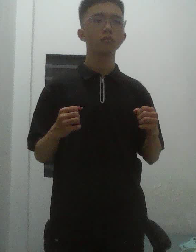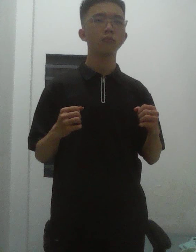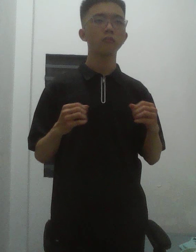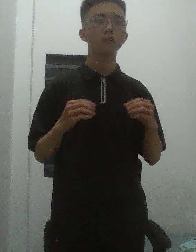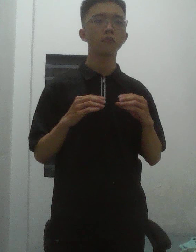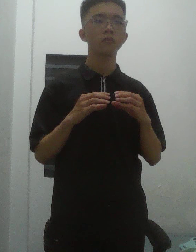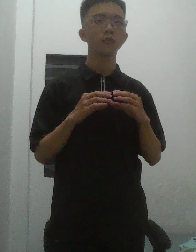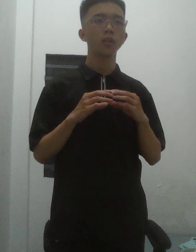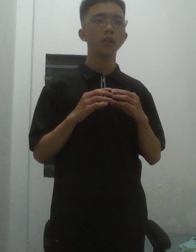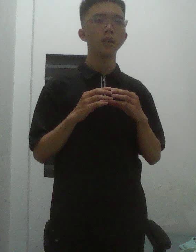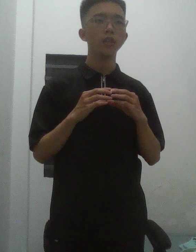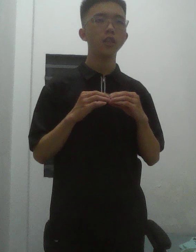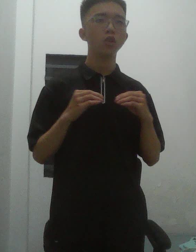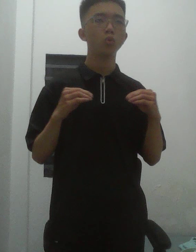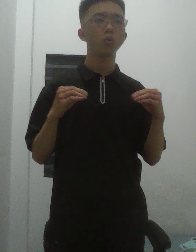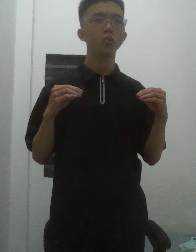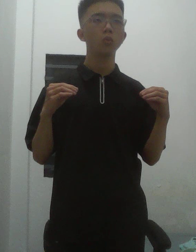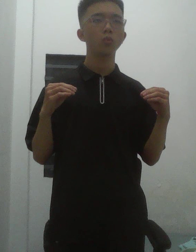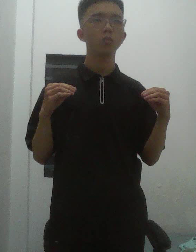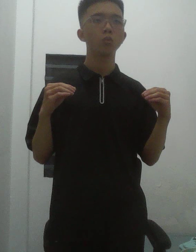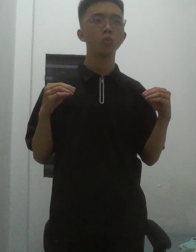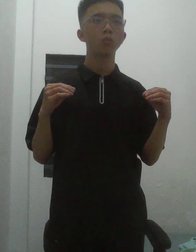nhieu